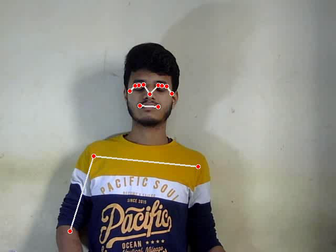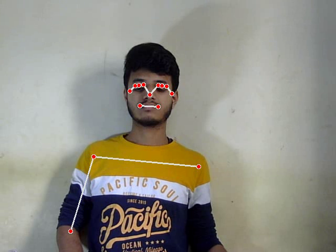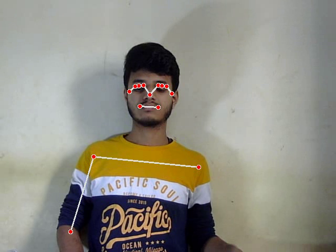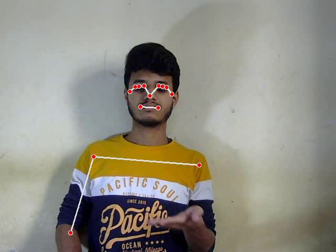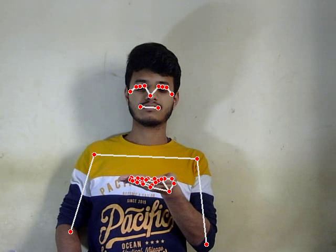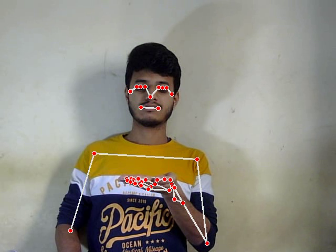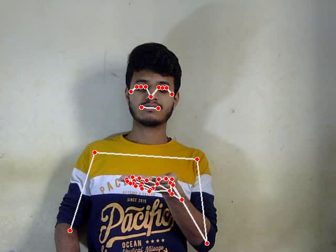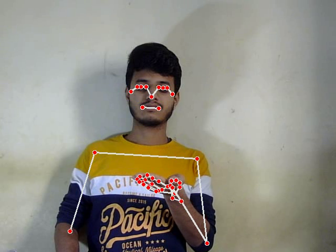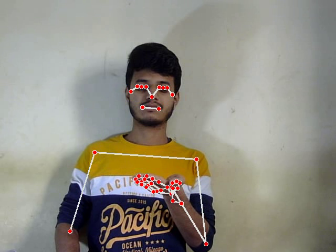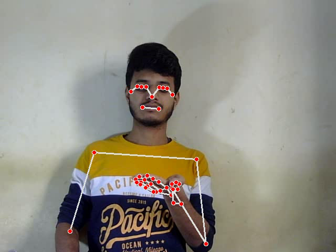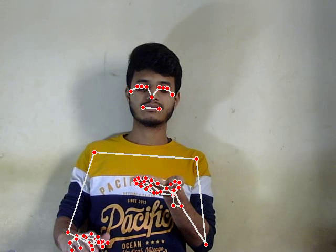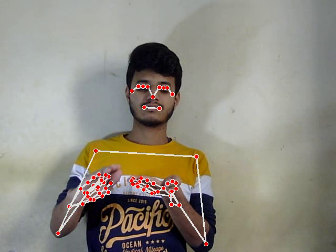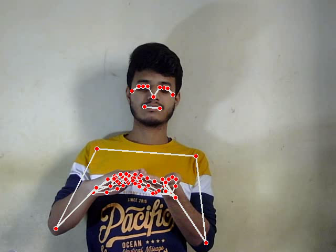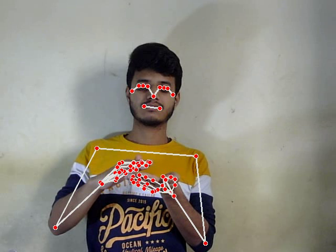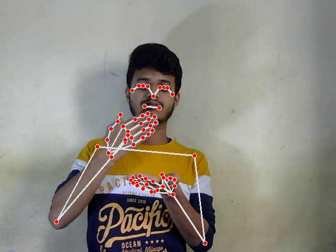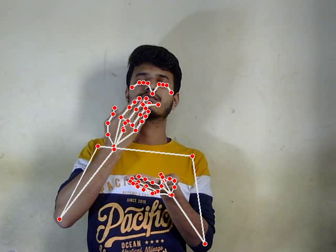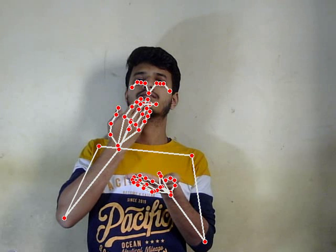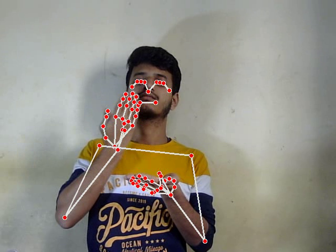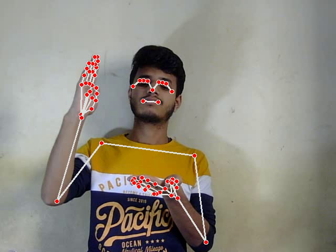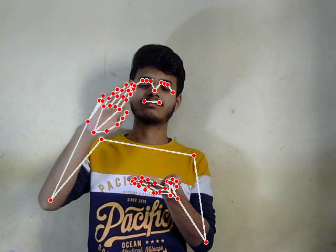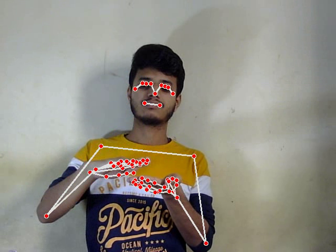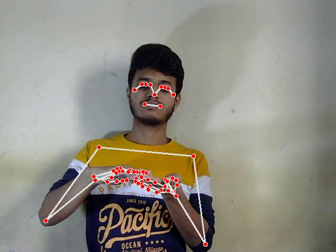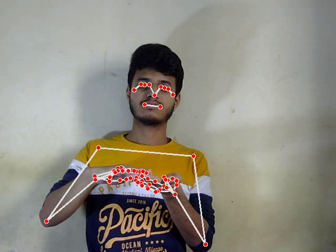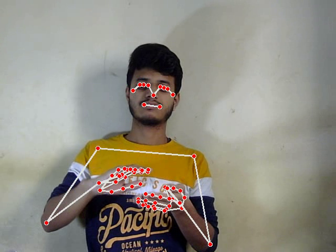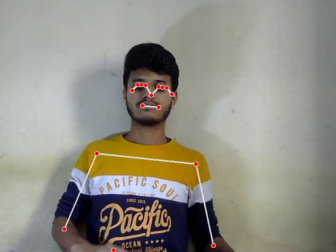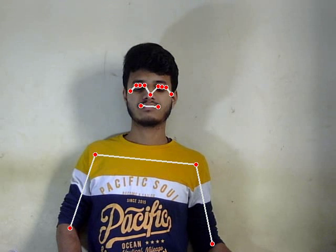bad